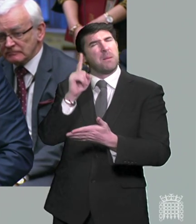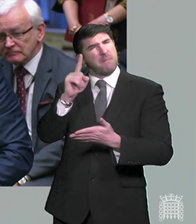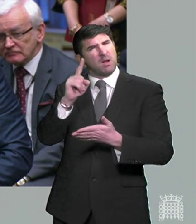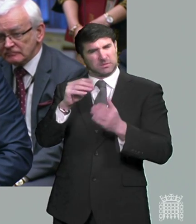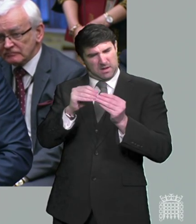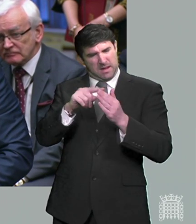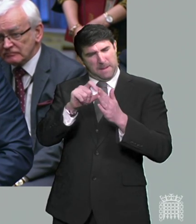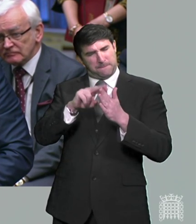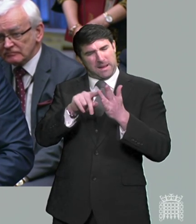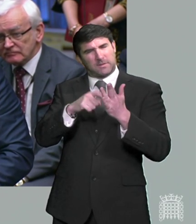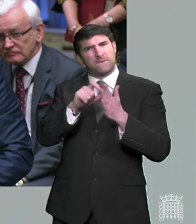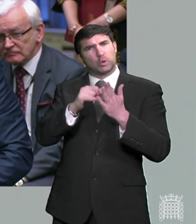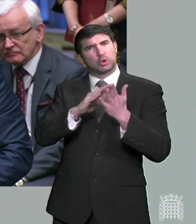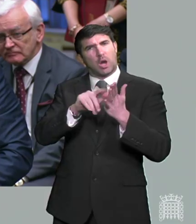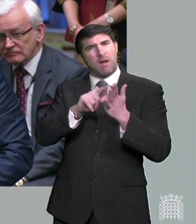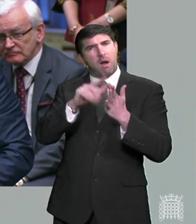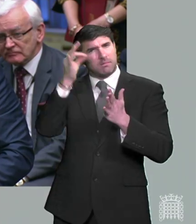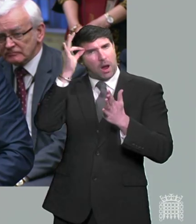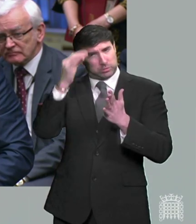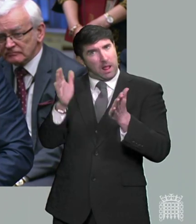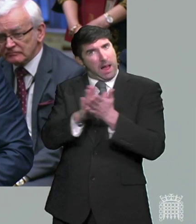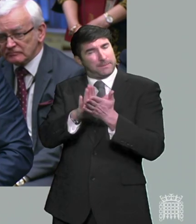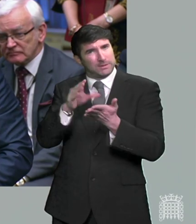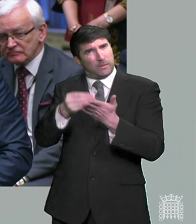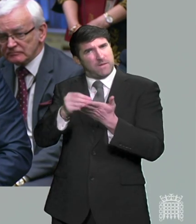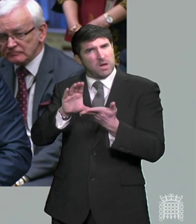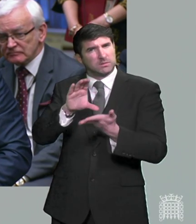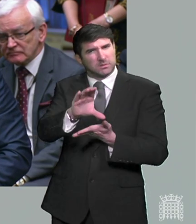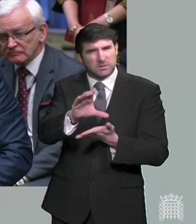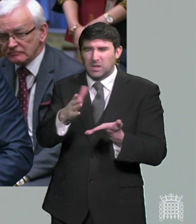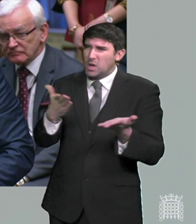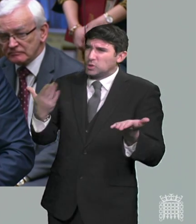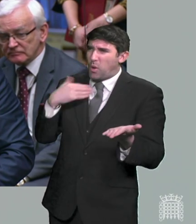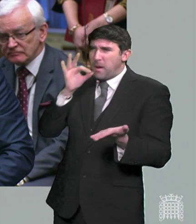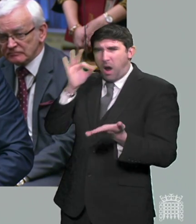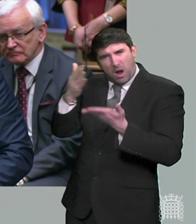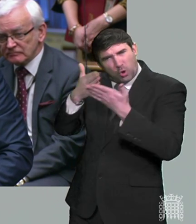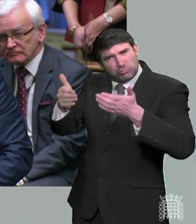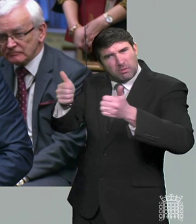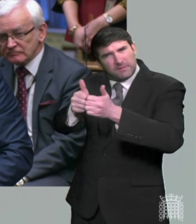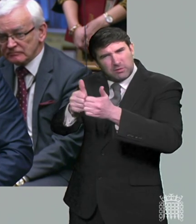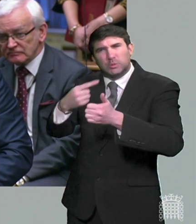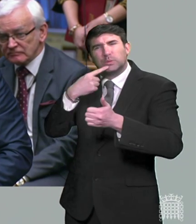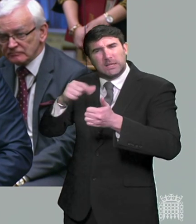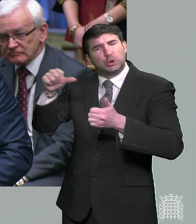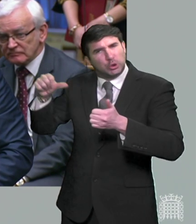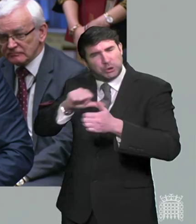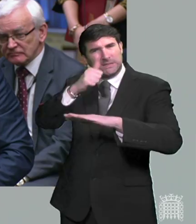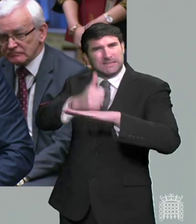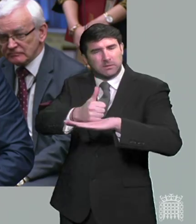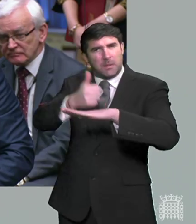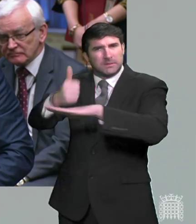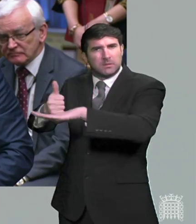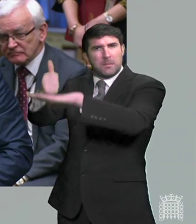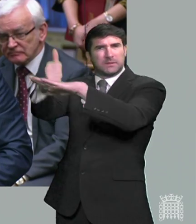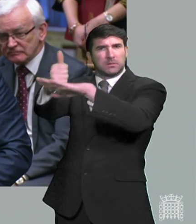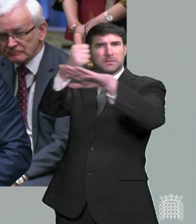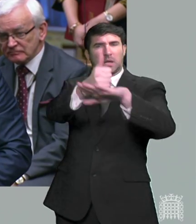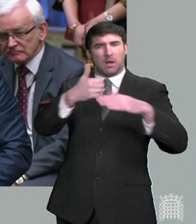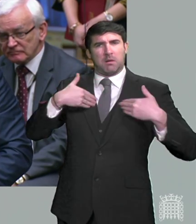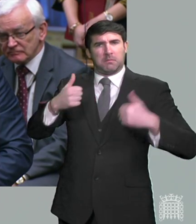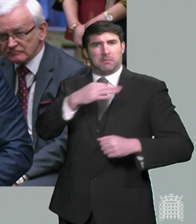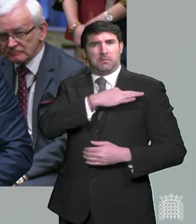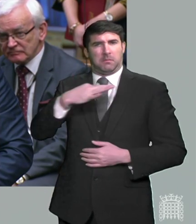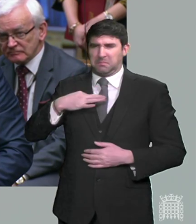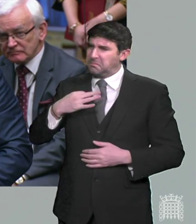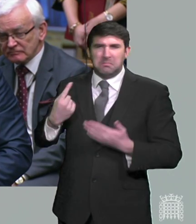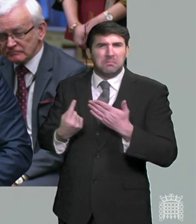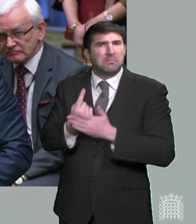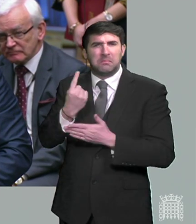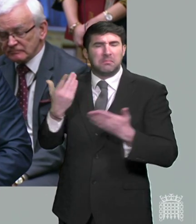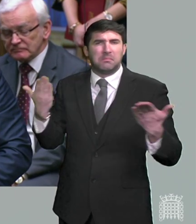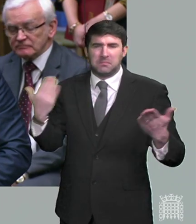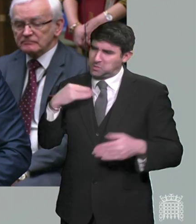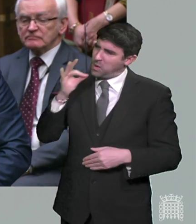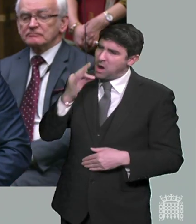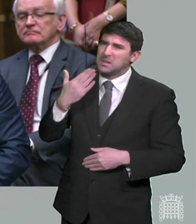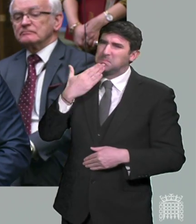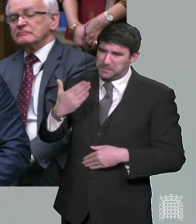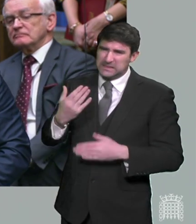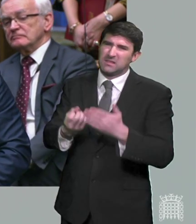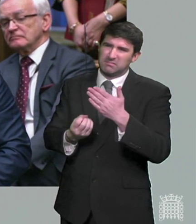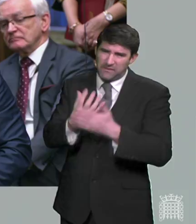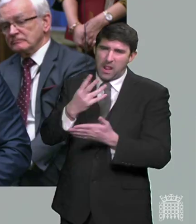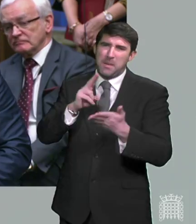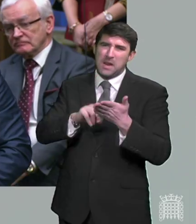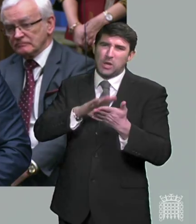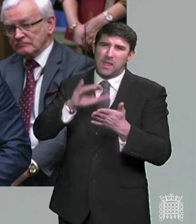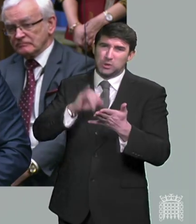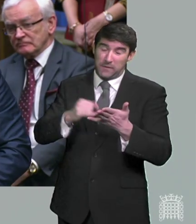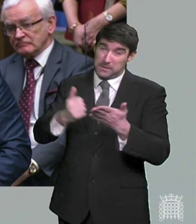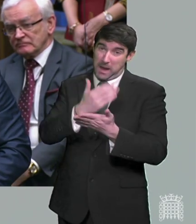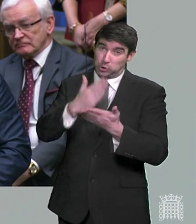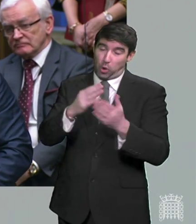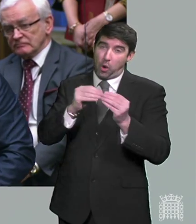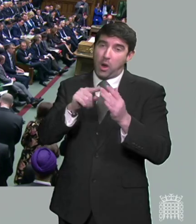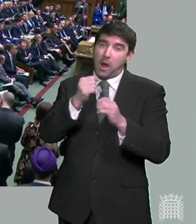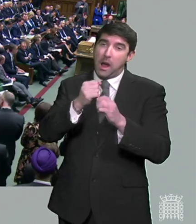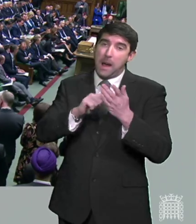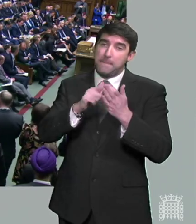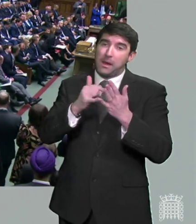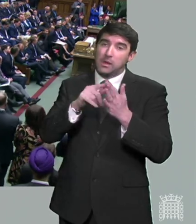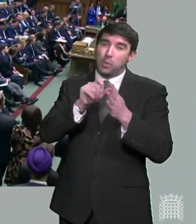Can my right honourable Friend advise me of the status of our manifesto commitment to “infrastructure first”, and will he and his Ministers work with me to bring together the various parts of the NHS to bring the Biggleswade health hub back on track?